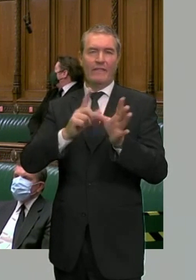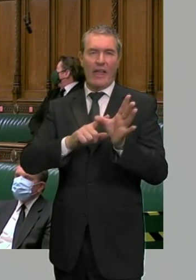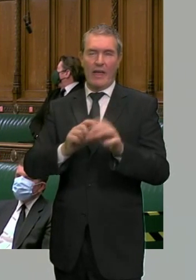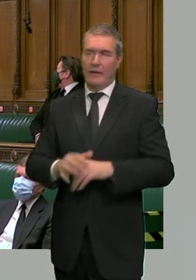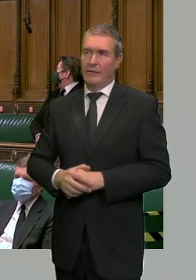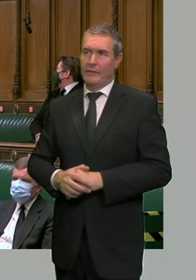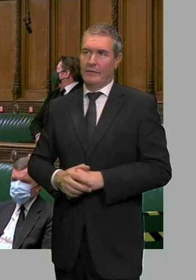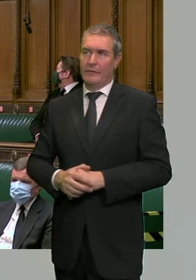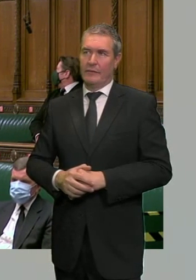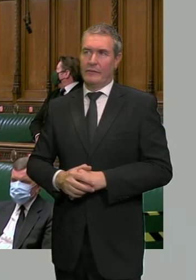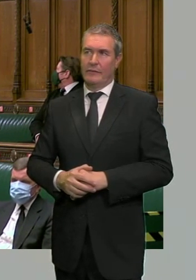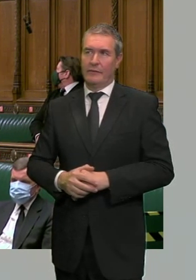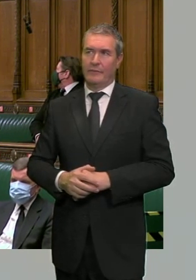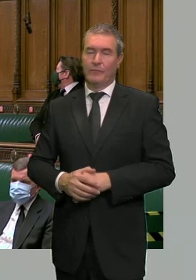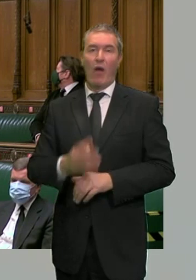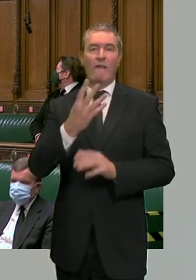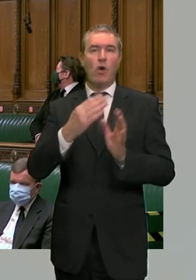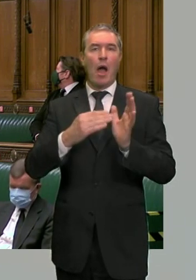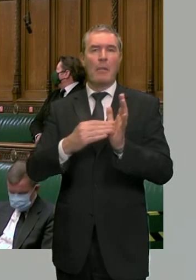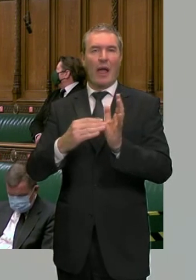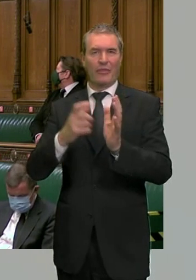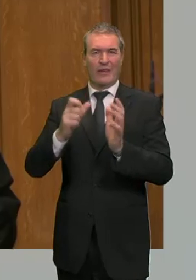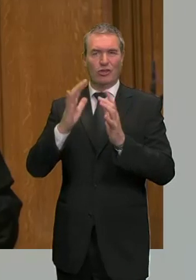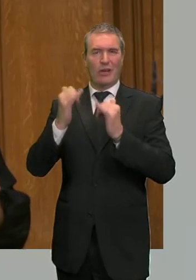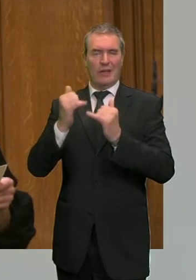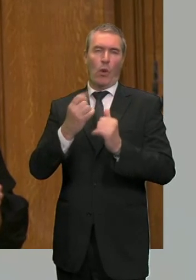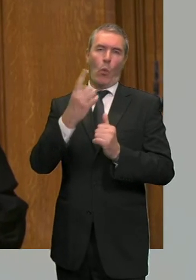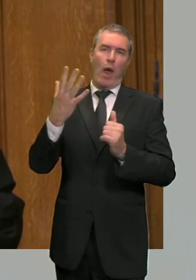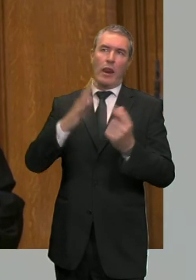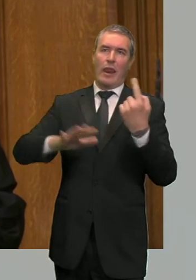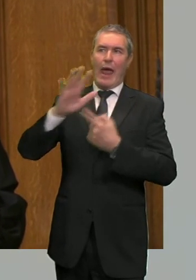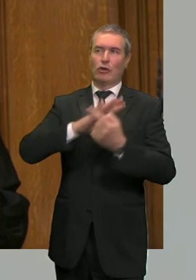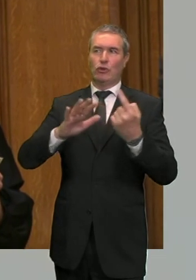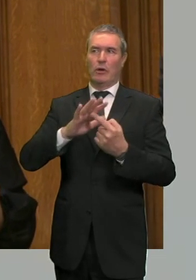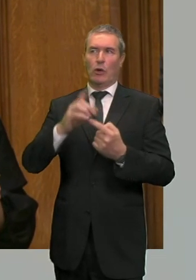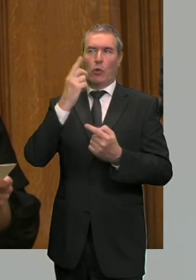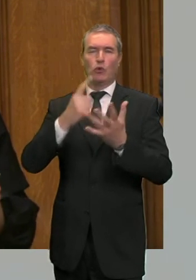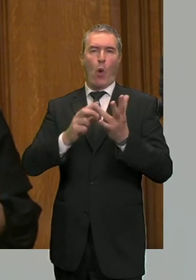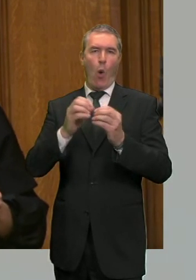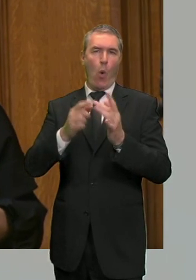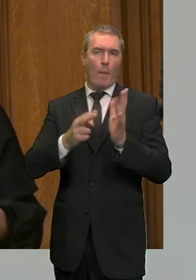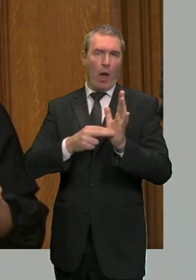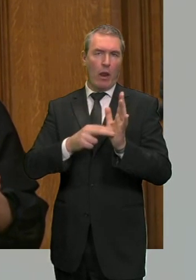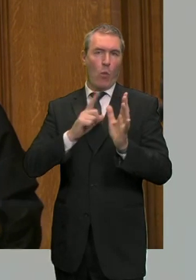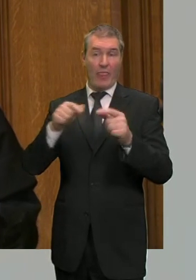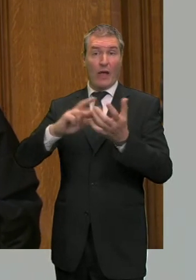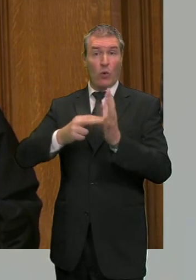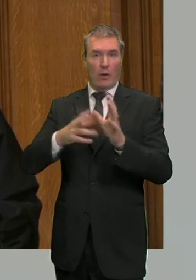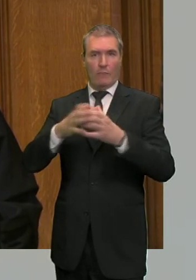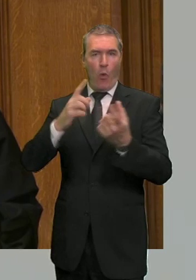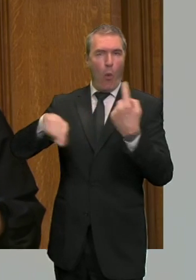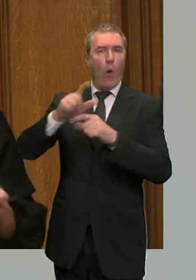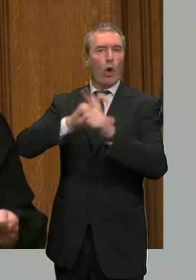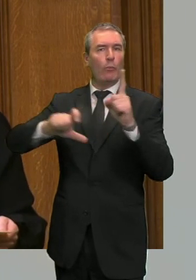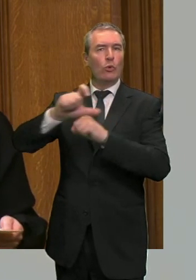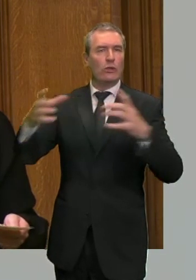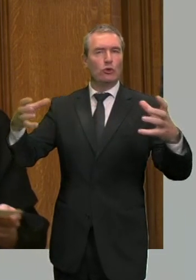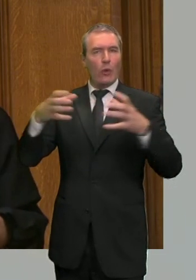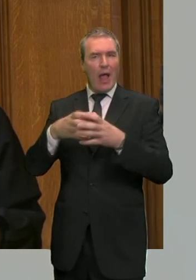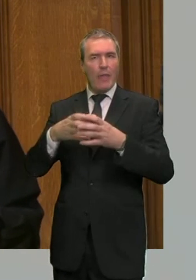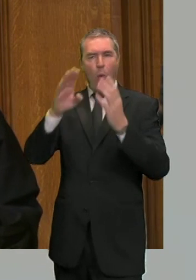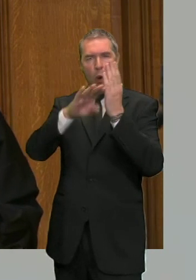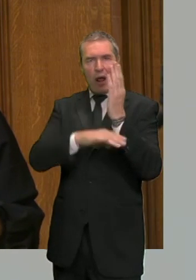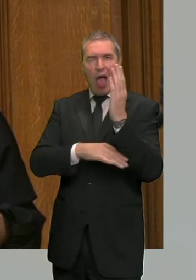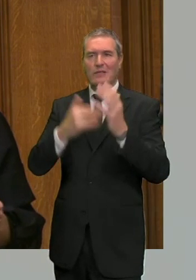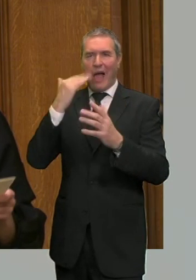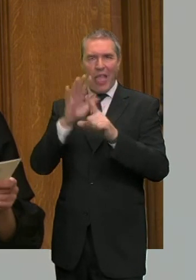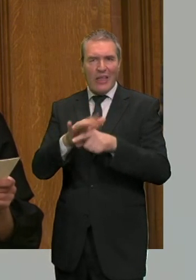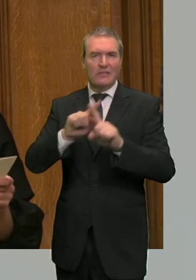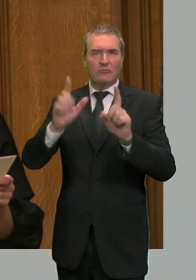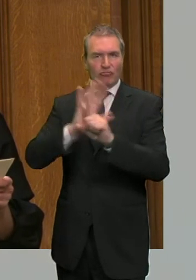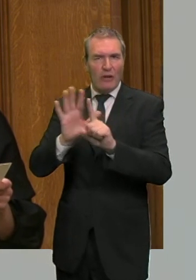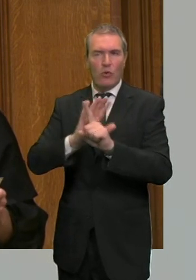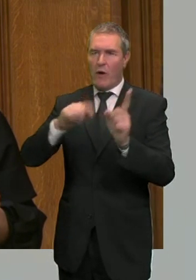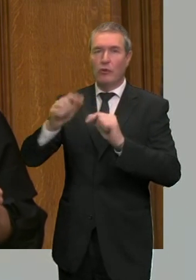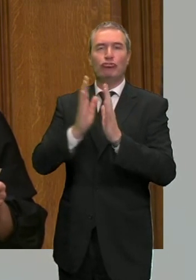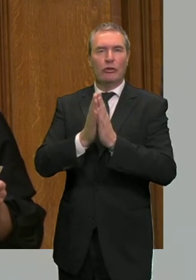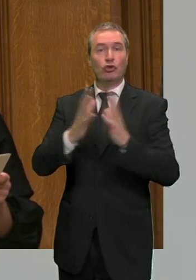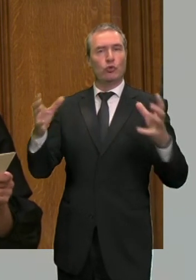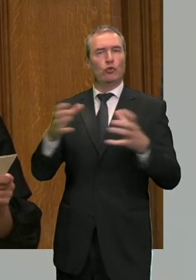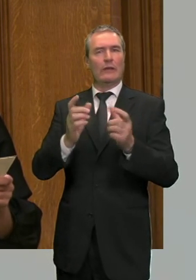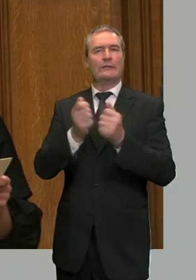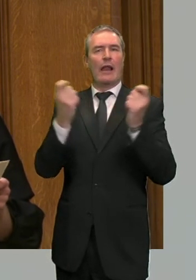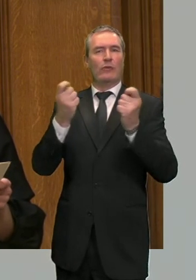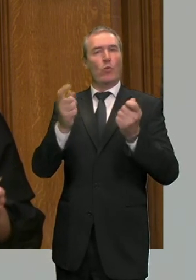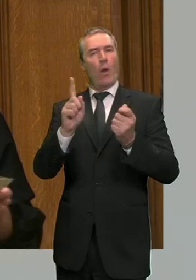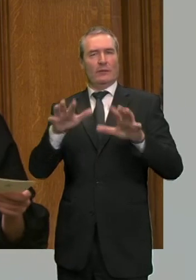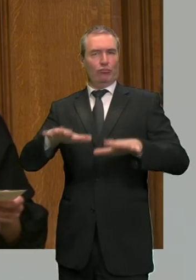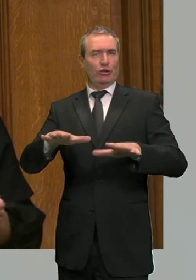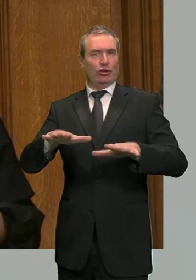Former police inspector Kash Singh set up One Britain One Nation, otherwise known as OBON, to bring together all communities, all classes, all ethnicities, races and religions to celebrate being British.